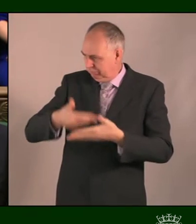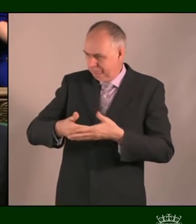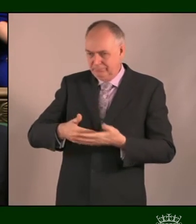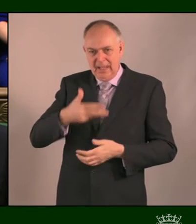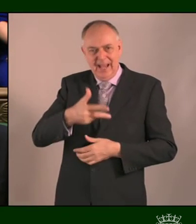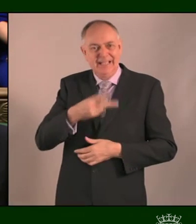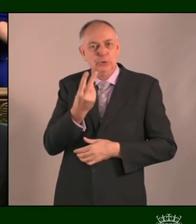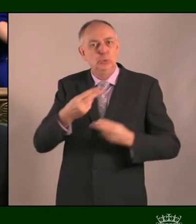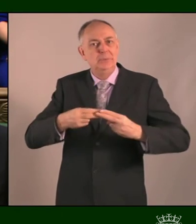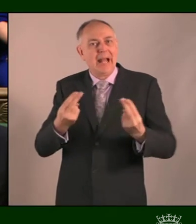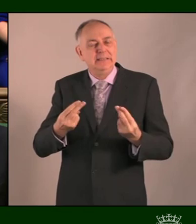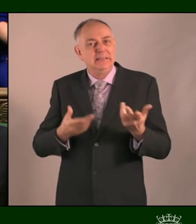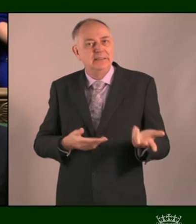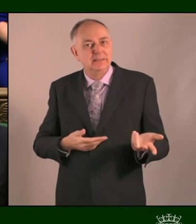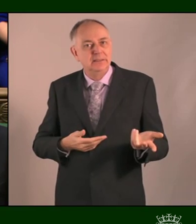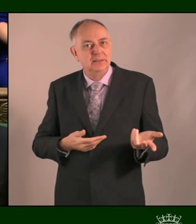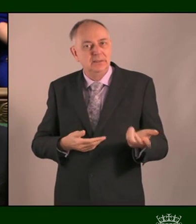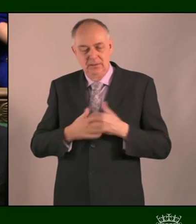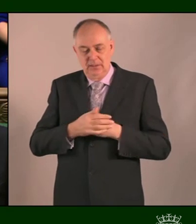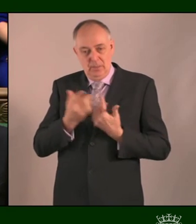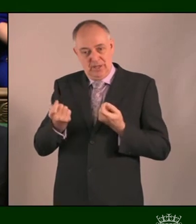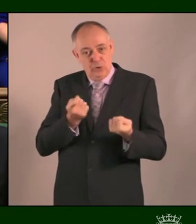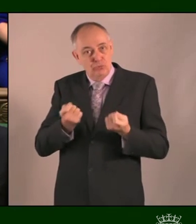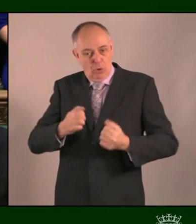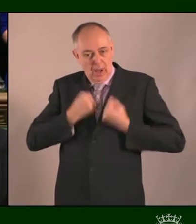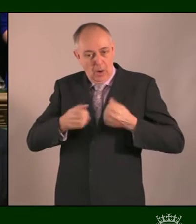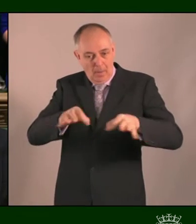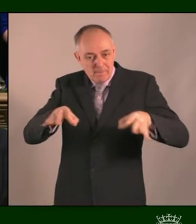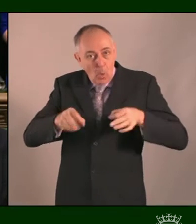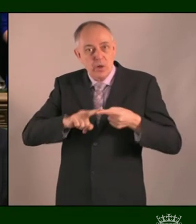We have taken back control of our borders, our laws and our money.